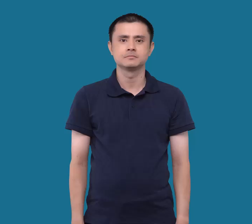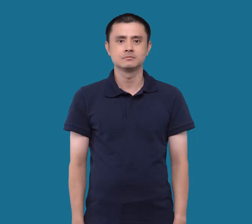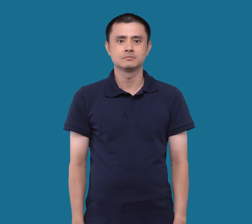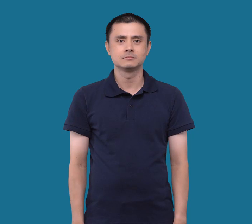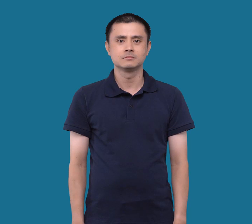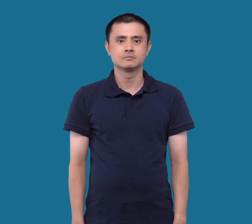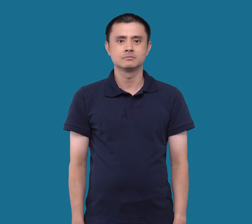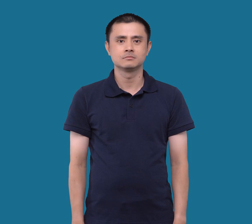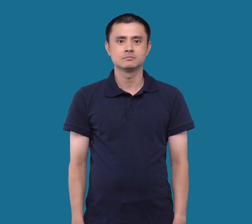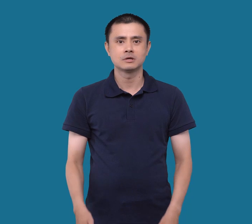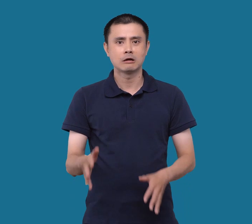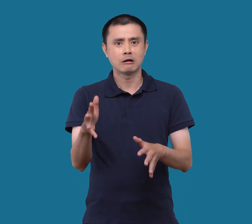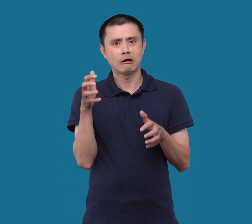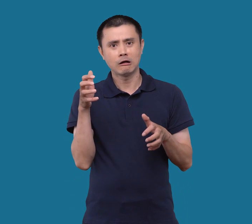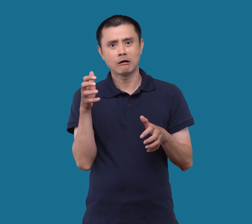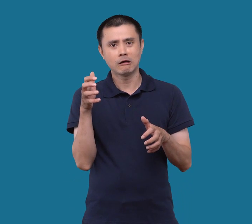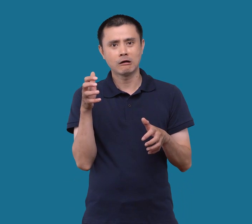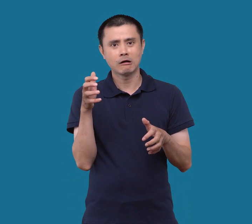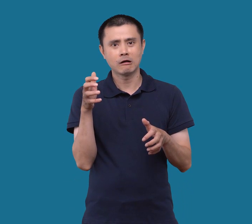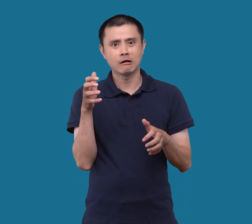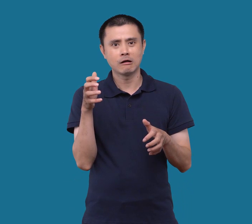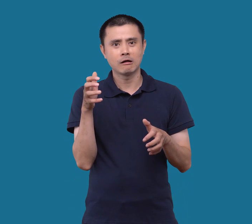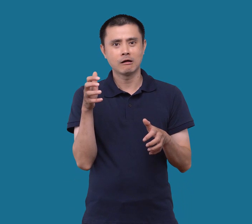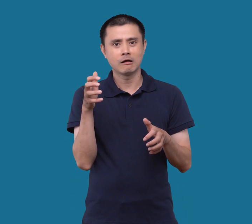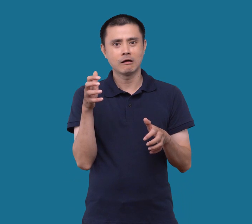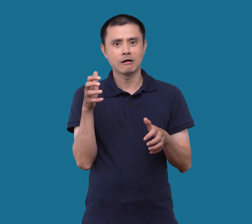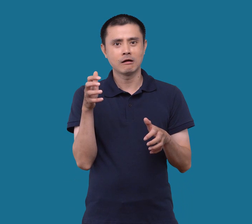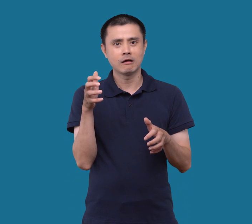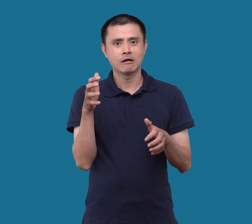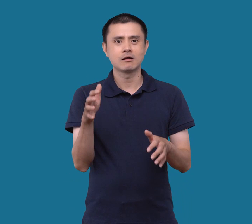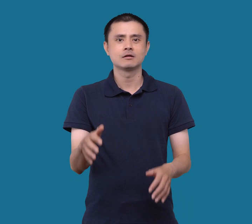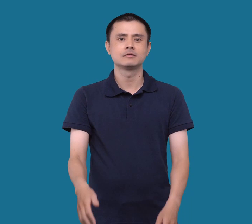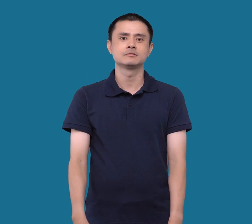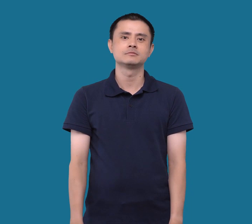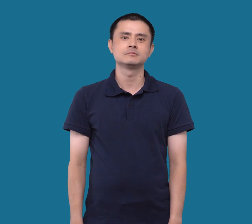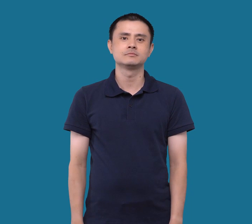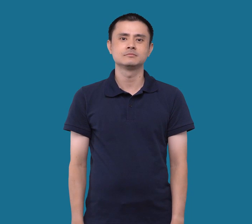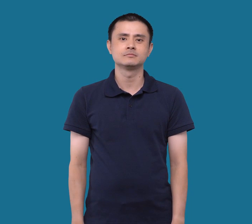băng giá